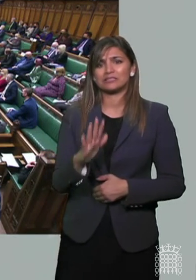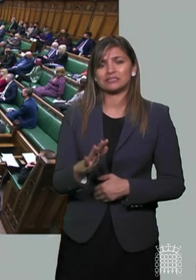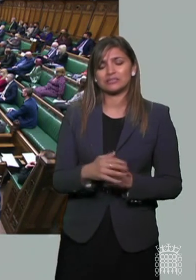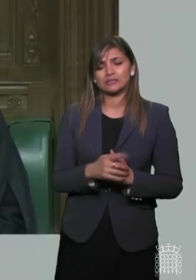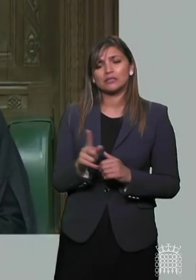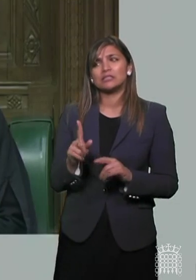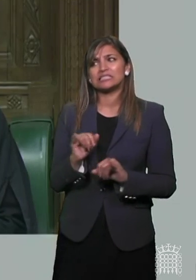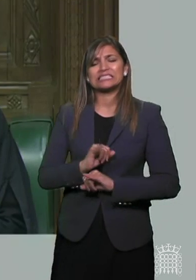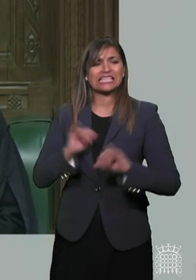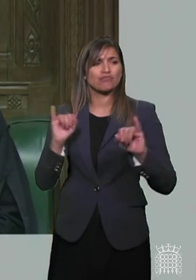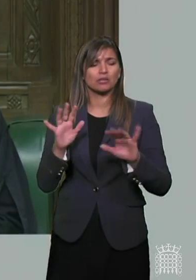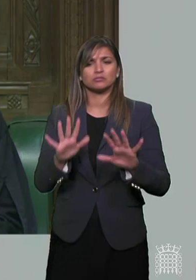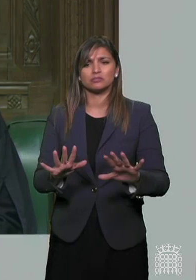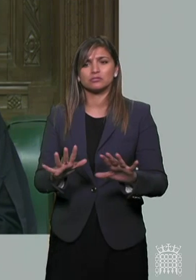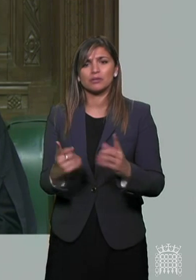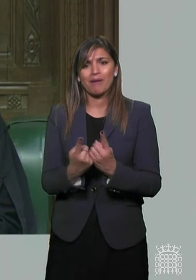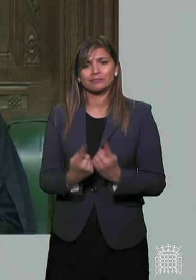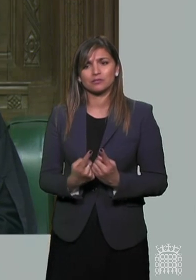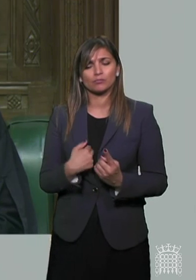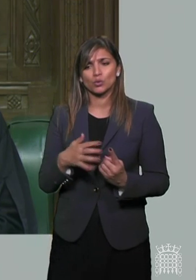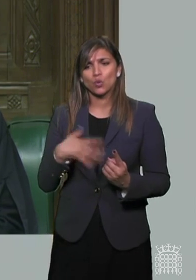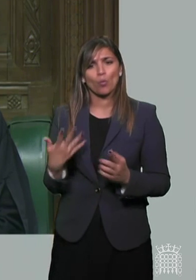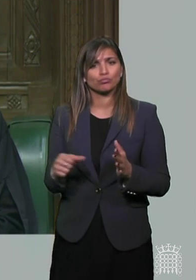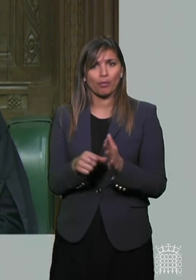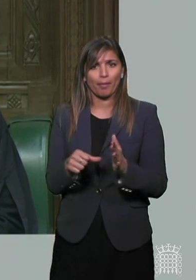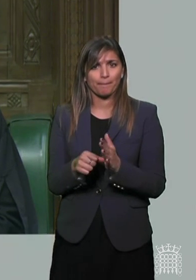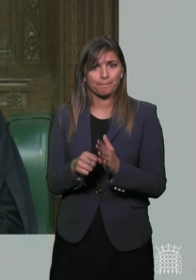It is very serious and I do not want to cause a real problem.